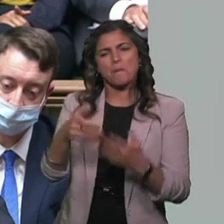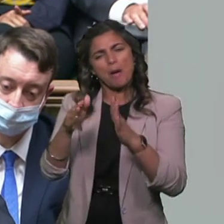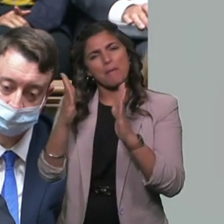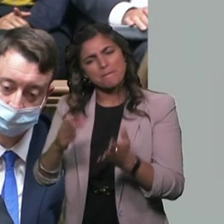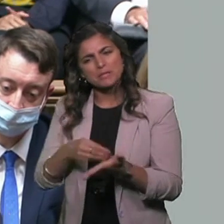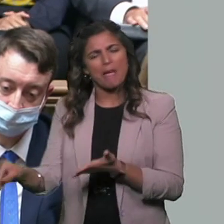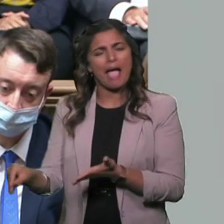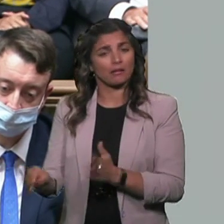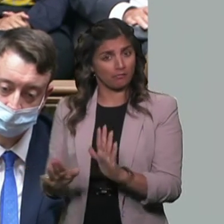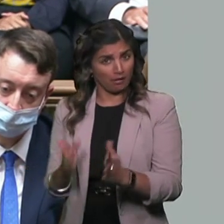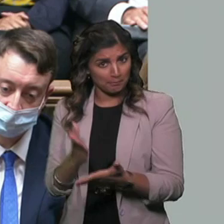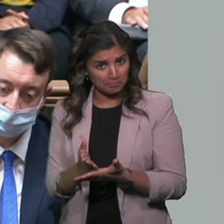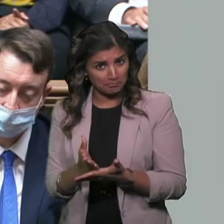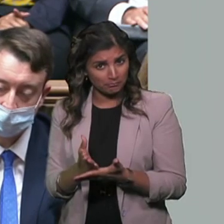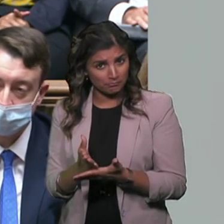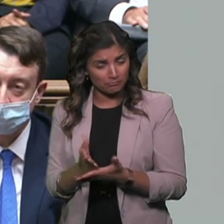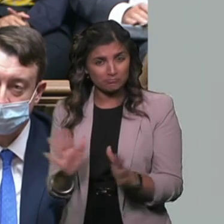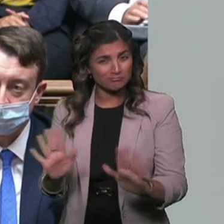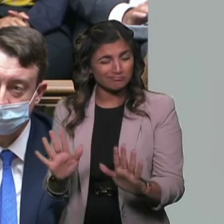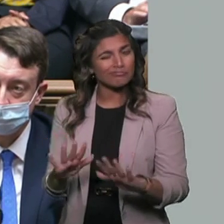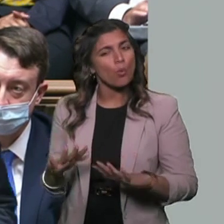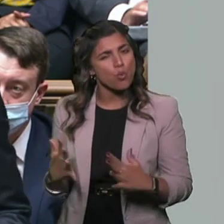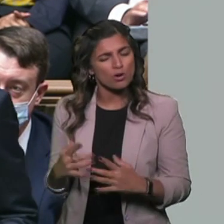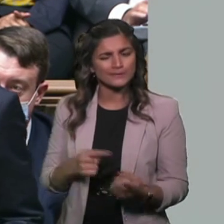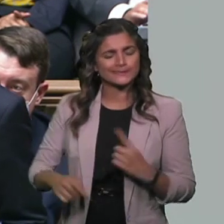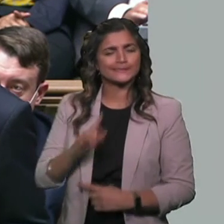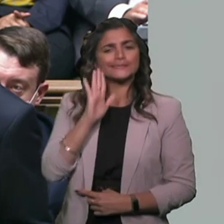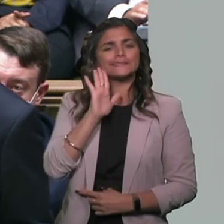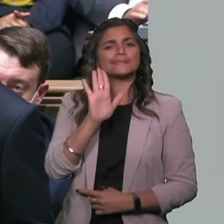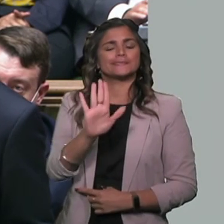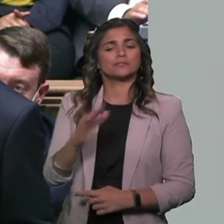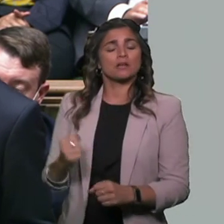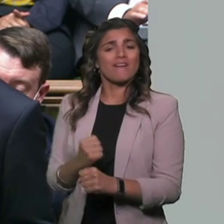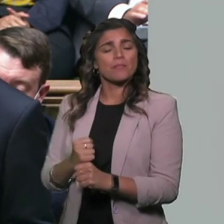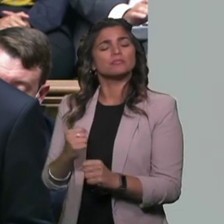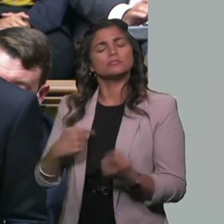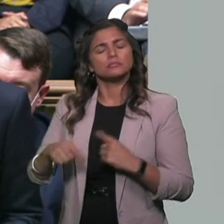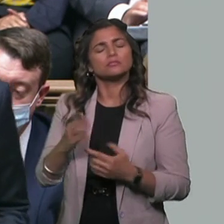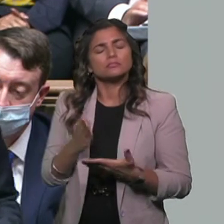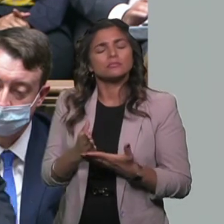Or do we choose to recognise that Government has limits?